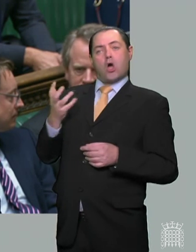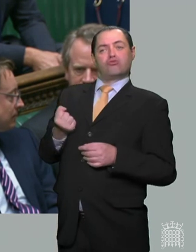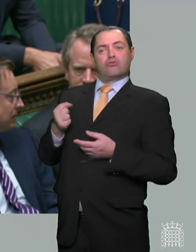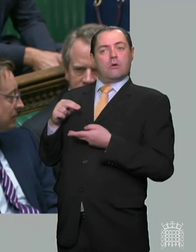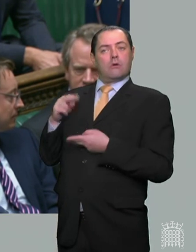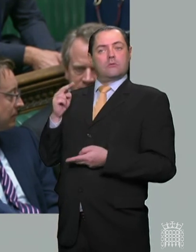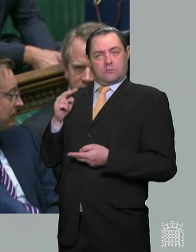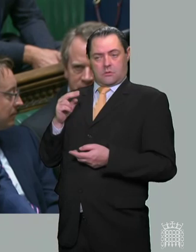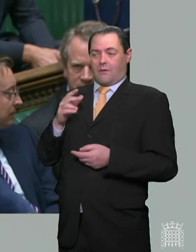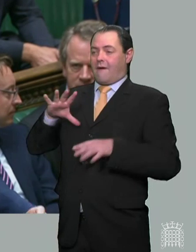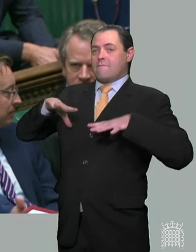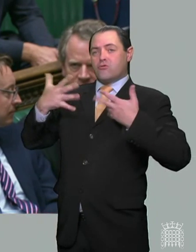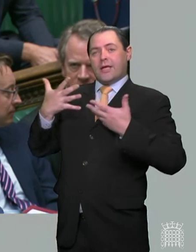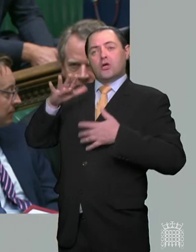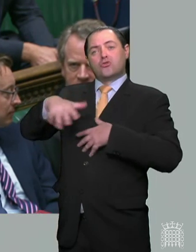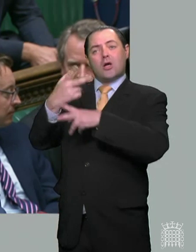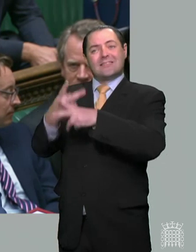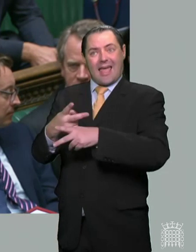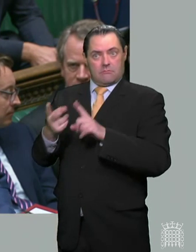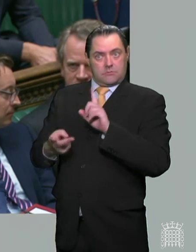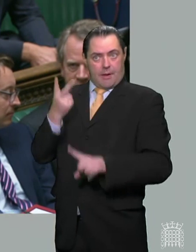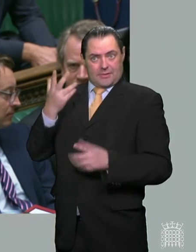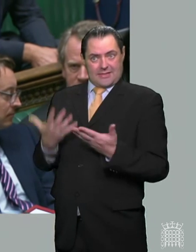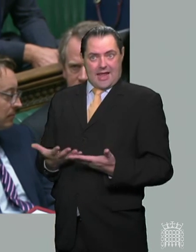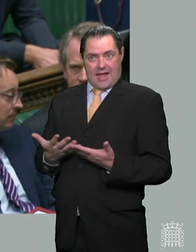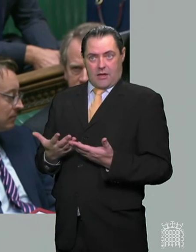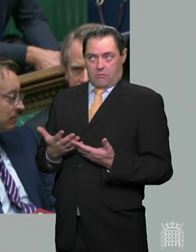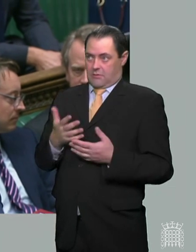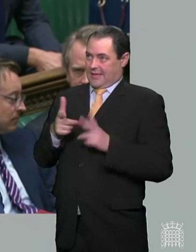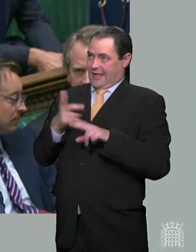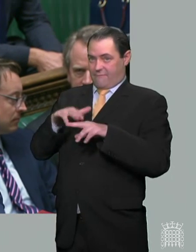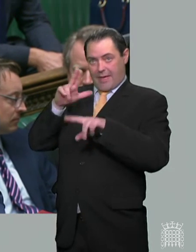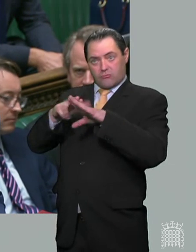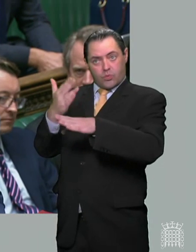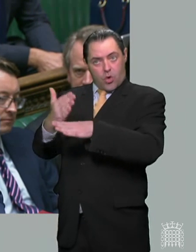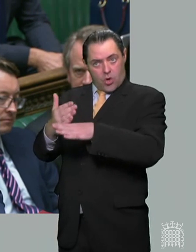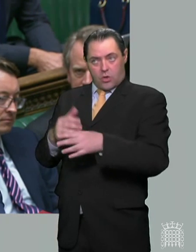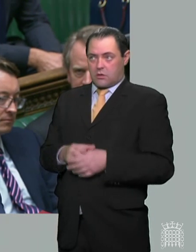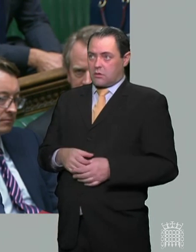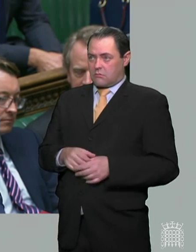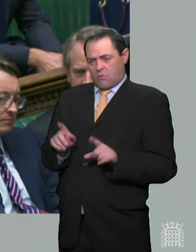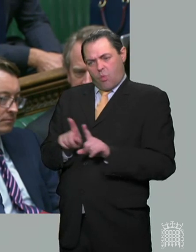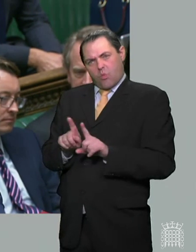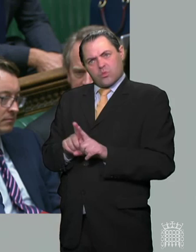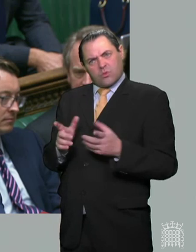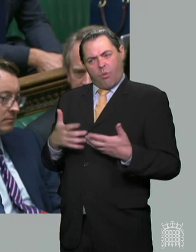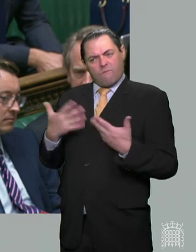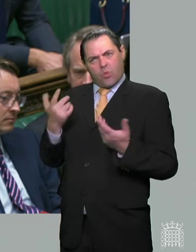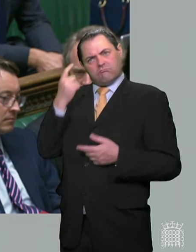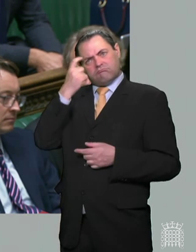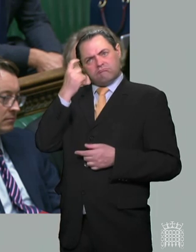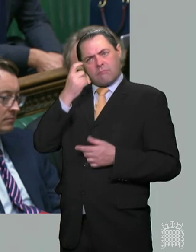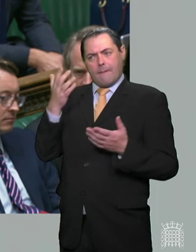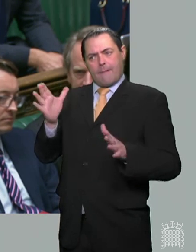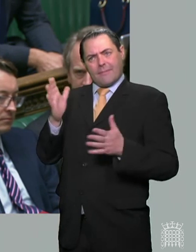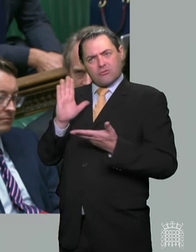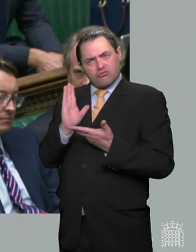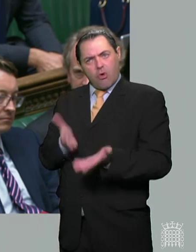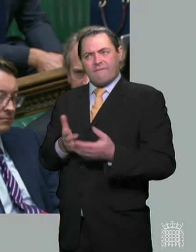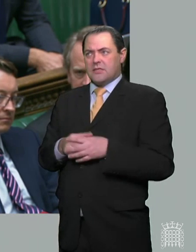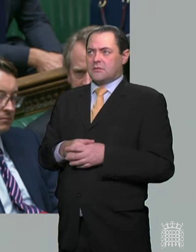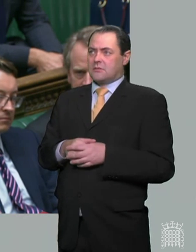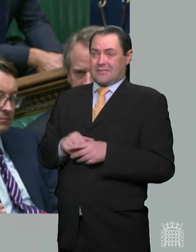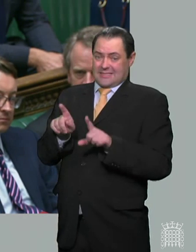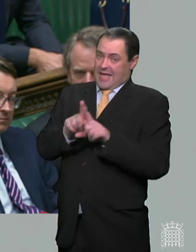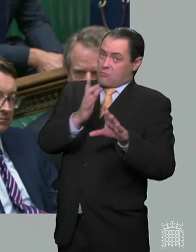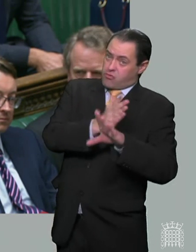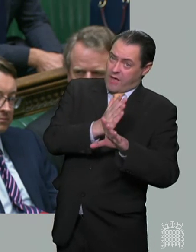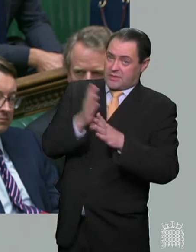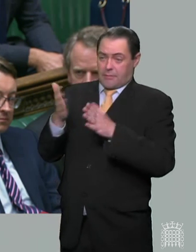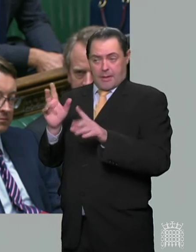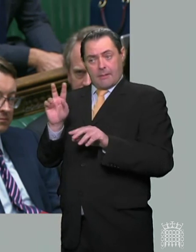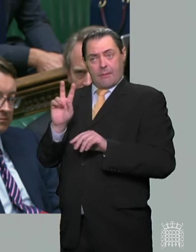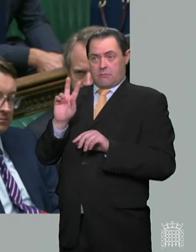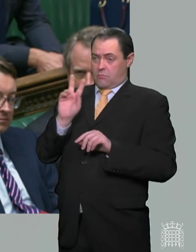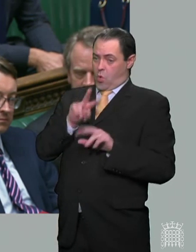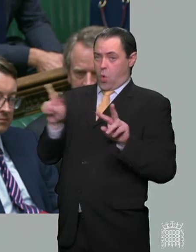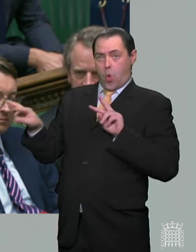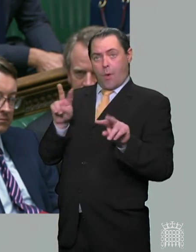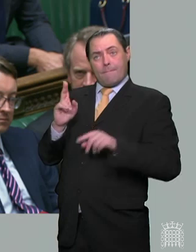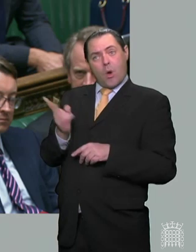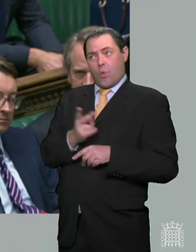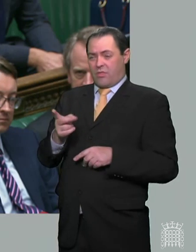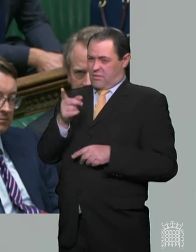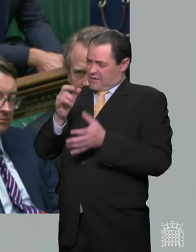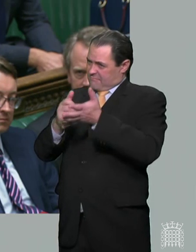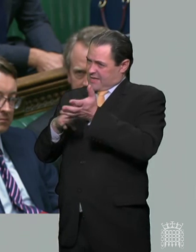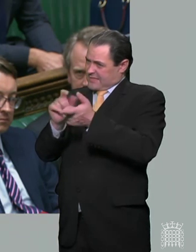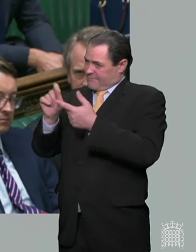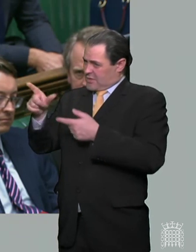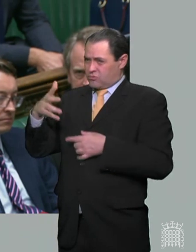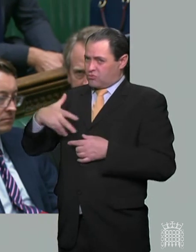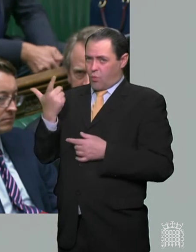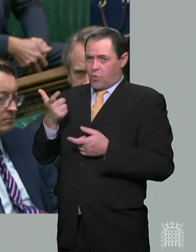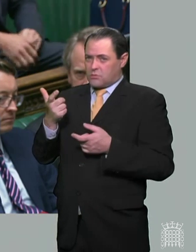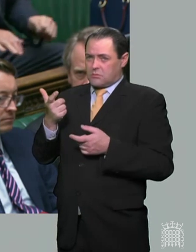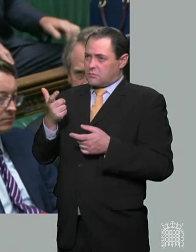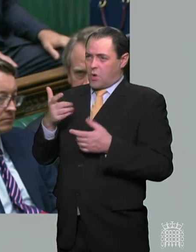We doubled the free childcare for working parents. Frankly, I say to the honourable Lady that we are of course mindful of the pressure on public services, as with the private sector, and we are doing everything we can, but the SNP opposed coming out of lockdown.